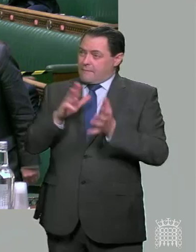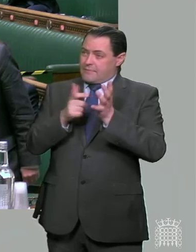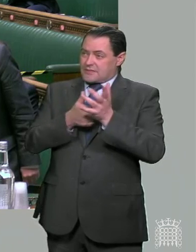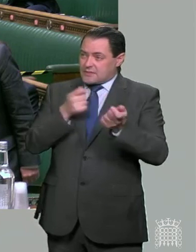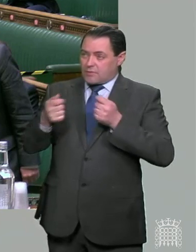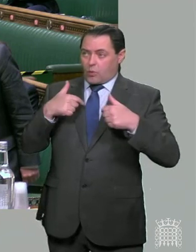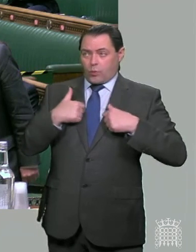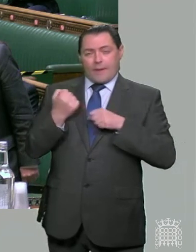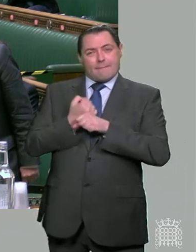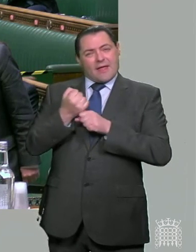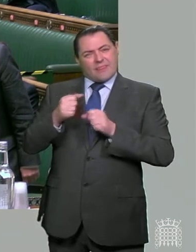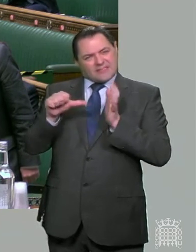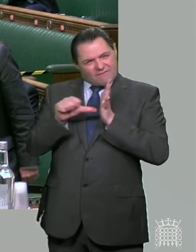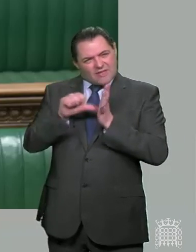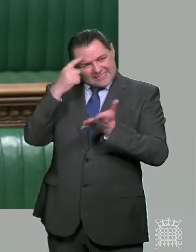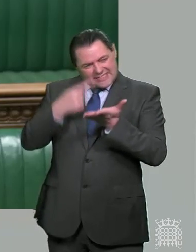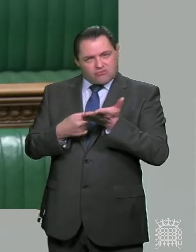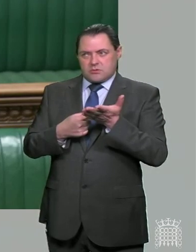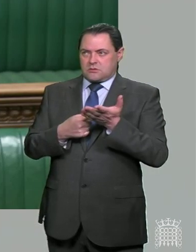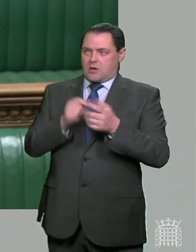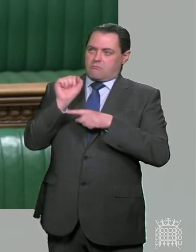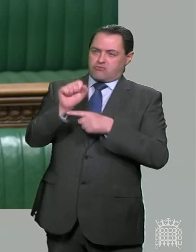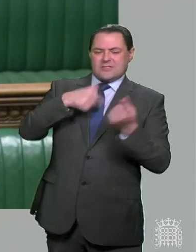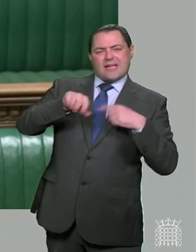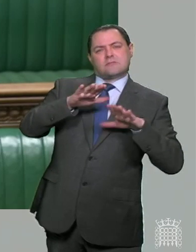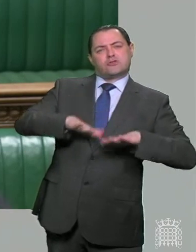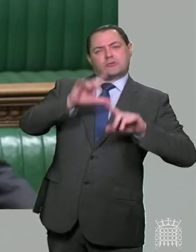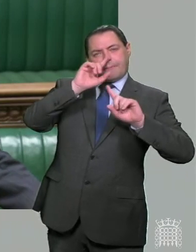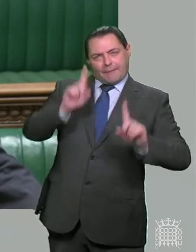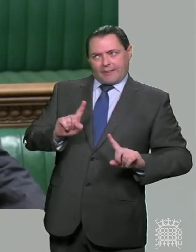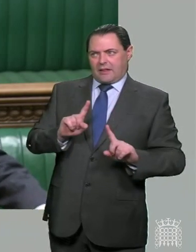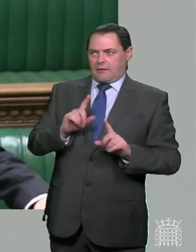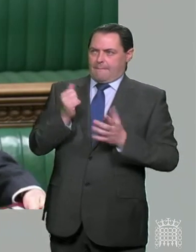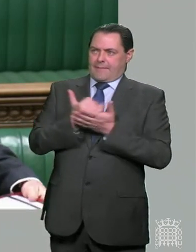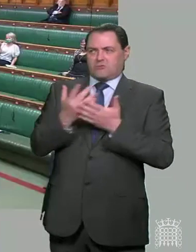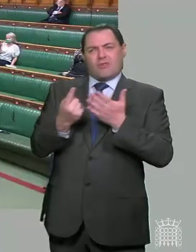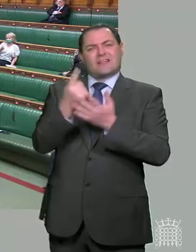We take the tough decisions that are necessary to protect the people of this country and get things done.